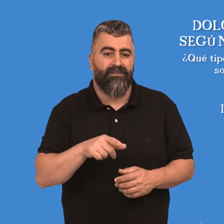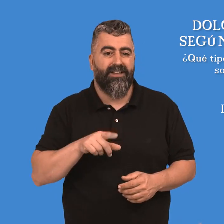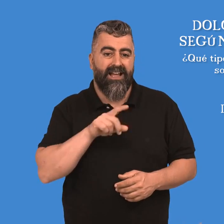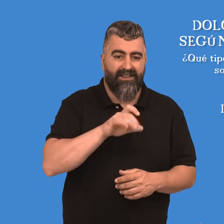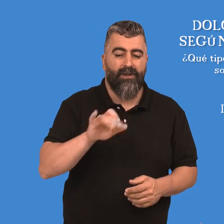cancer